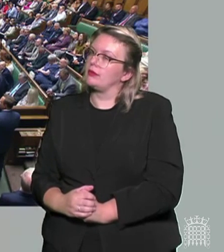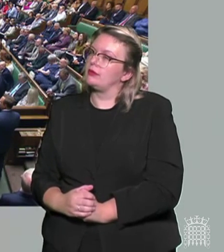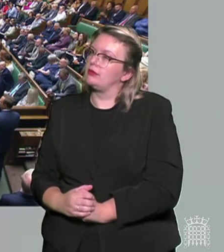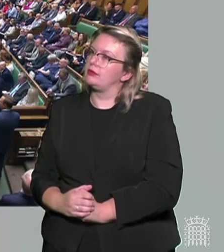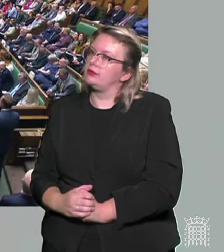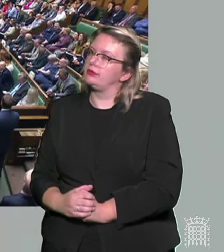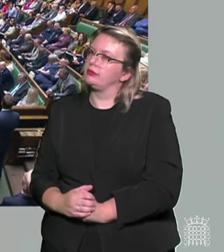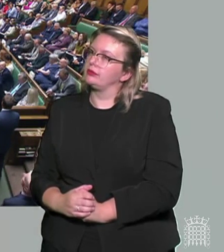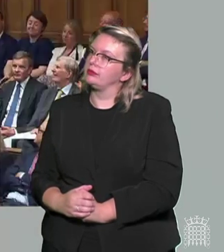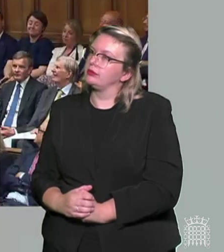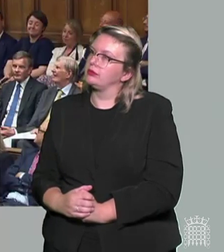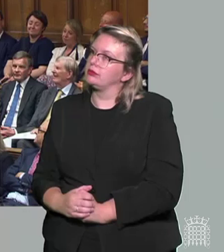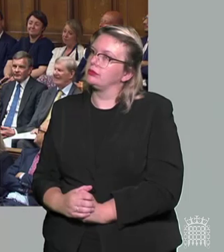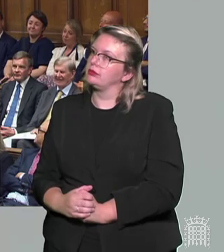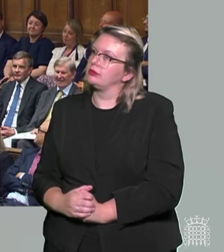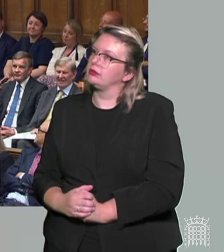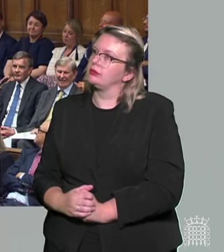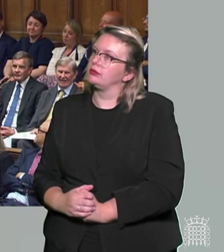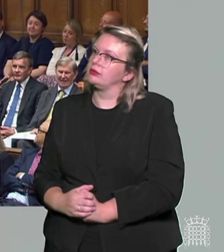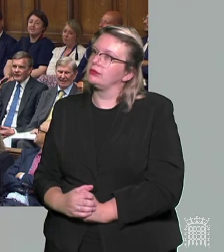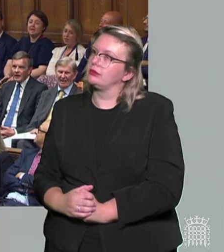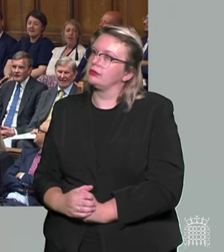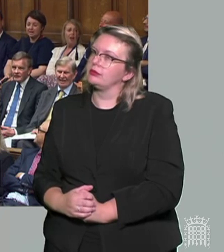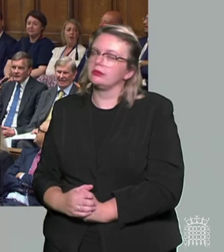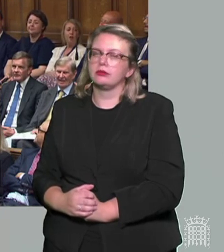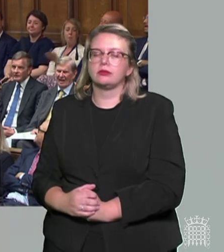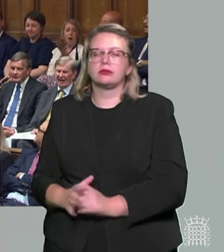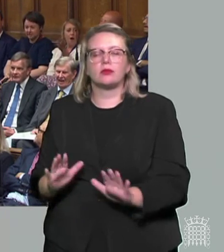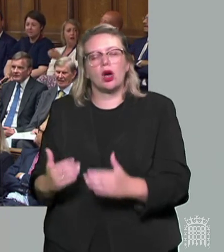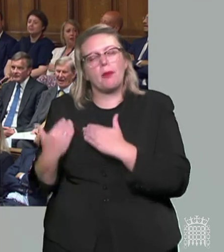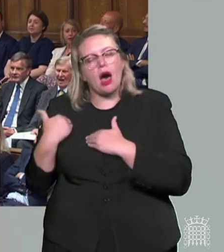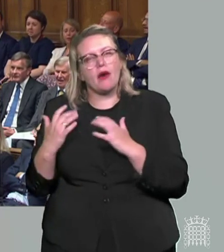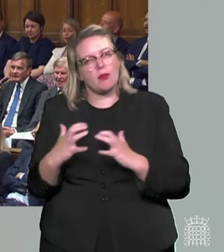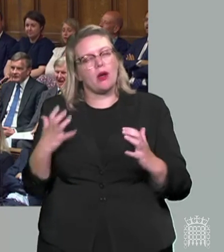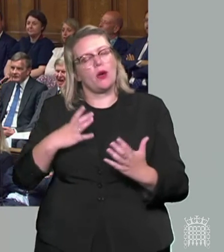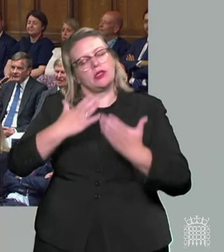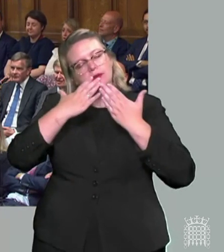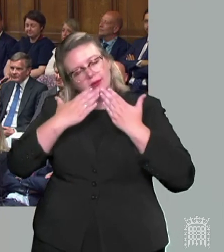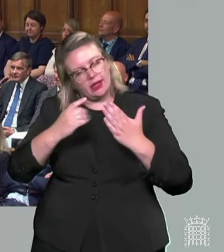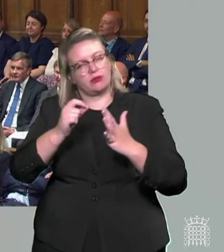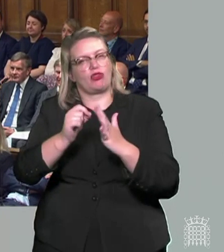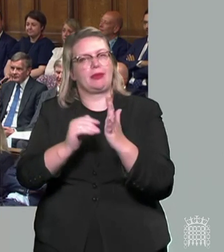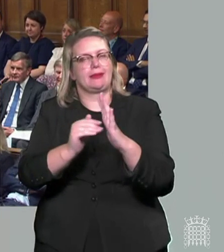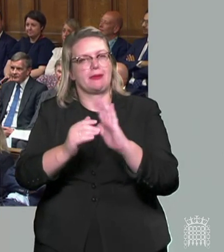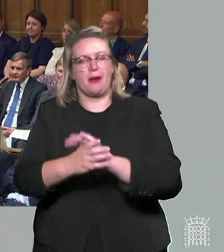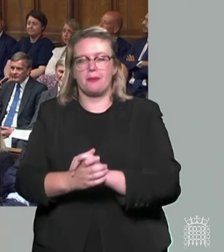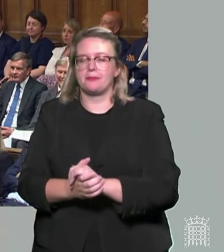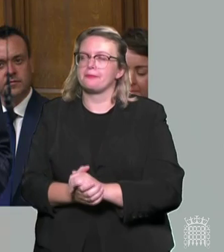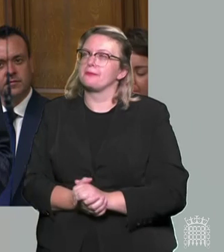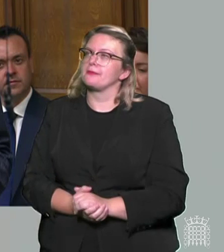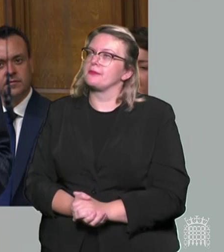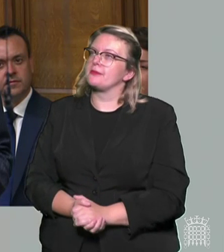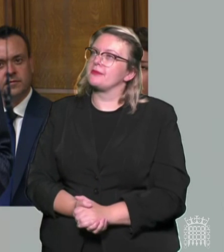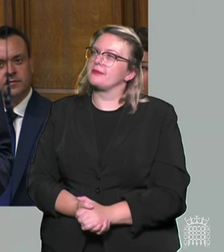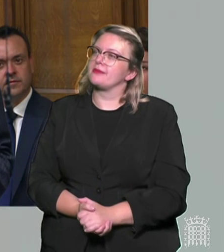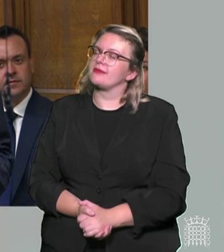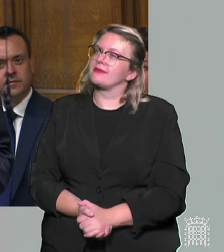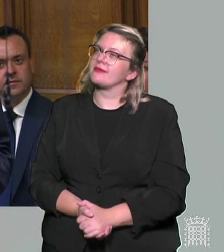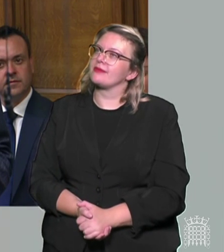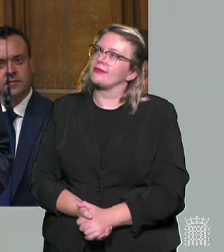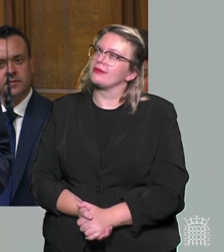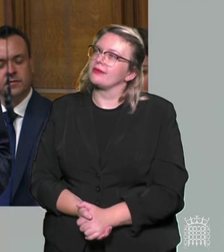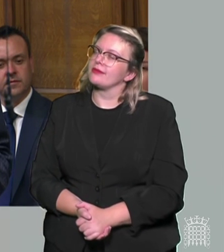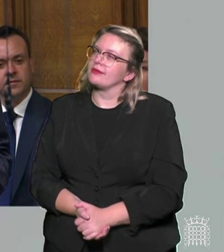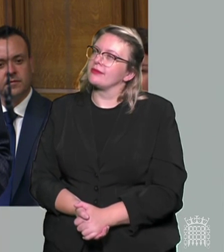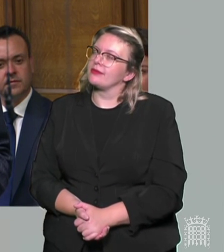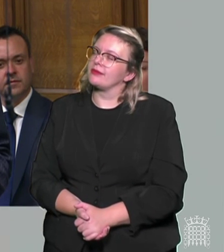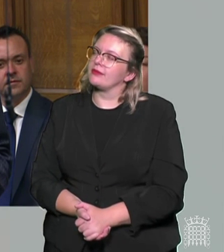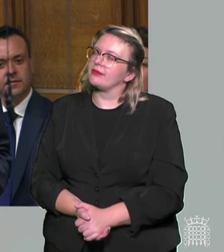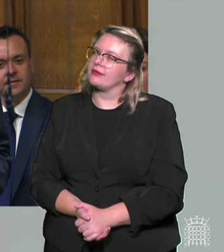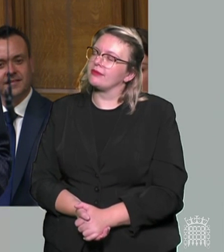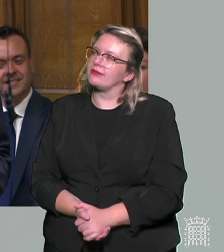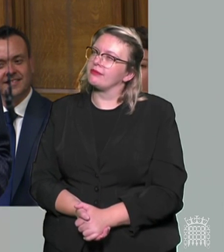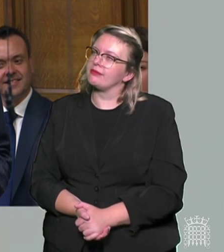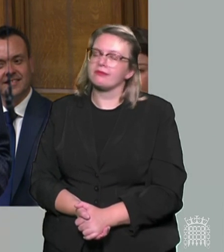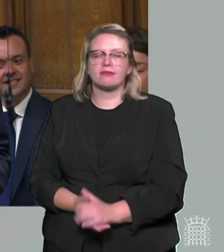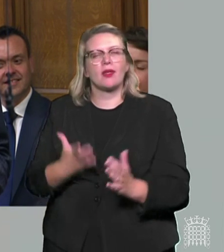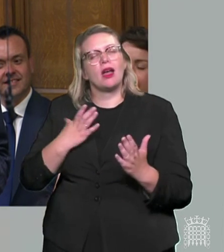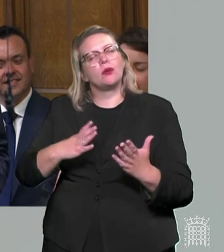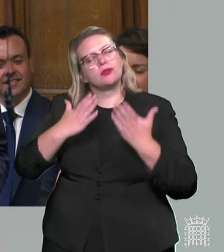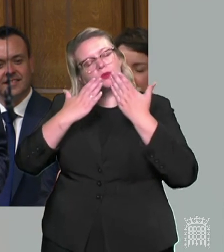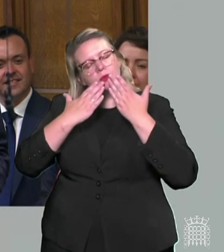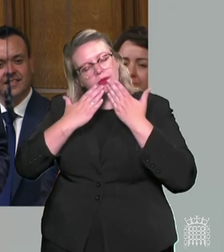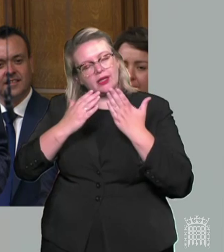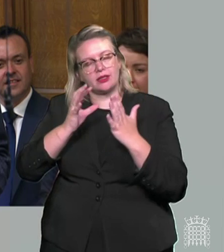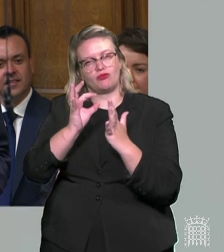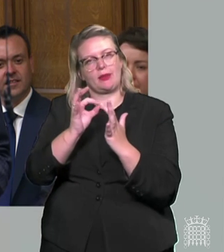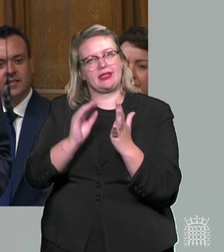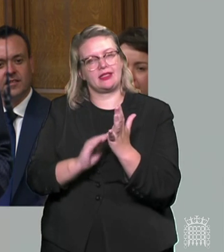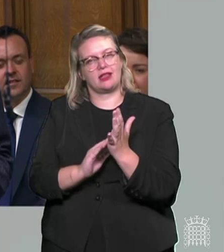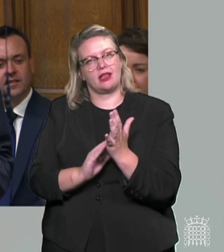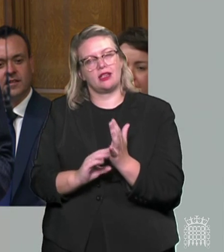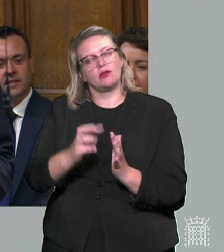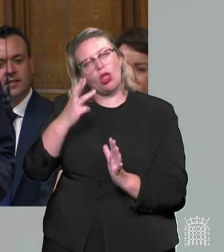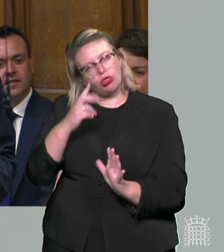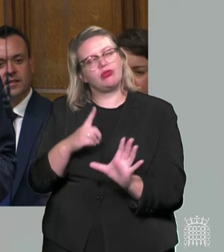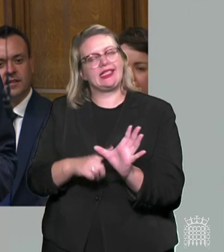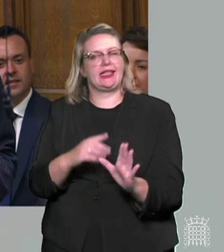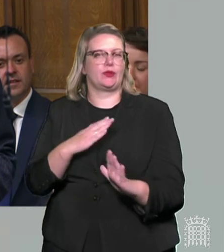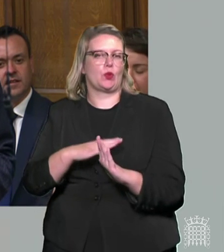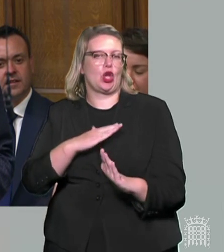On behalf of the House, may I thank the Prime Minister— On behalf of the House, may I thank the Prime Minister for his three-year record of service?